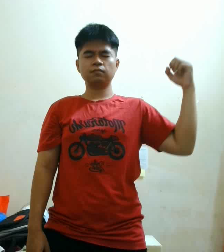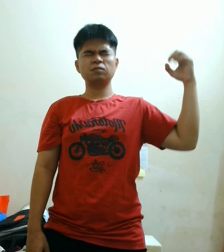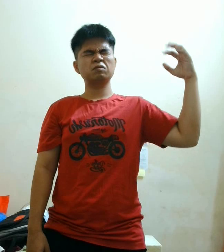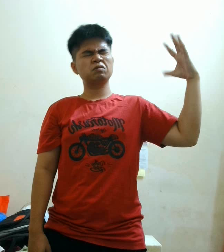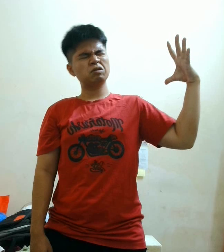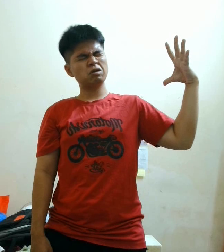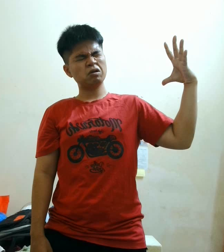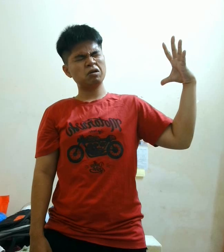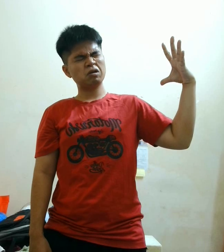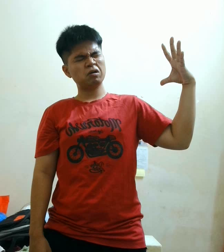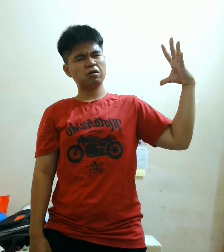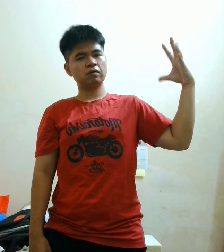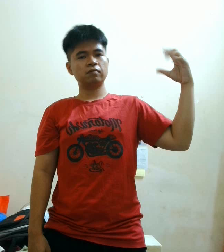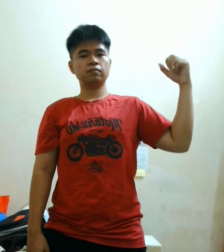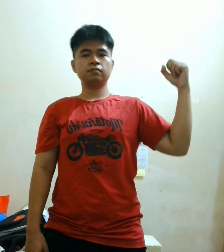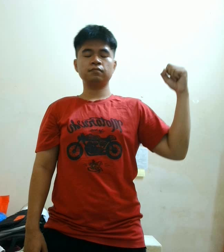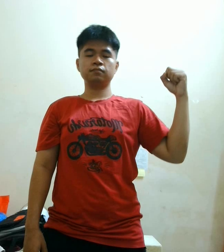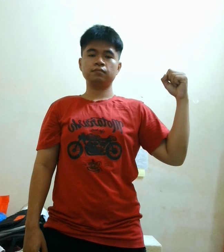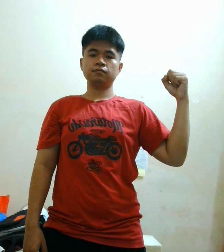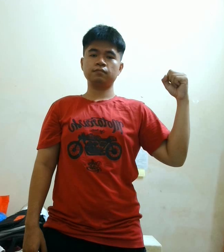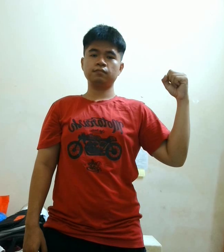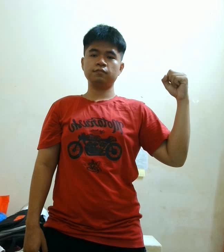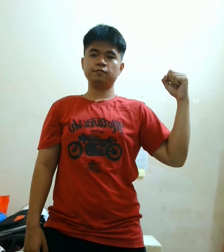troi nang